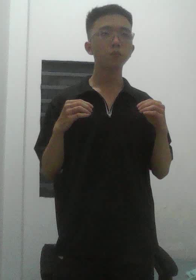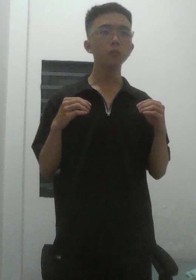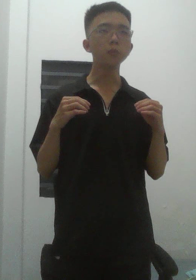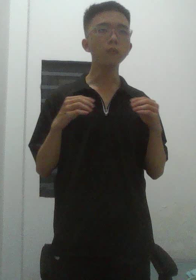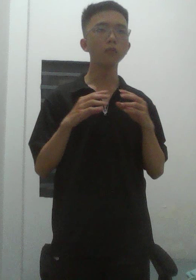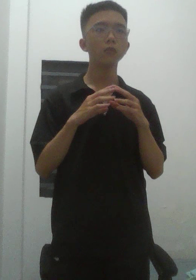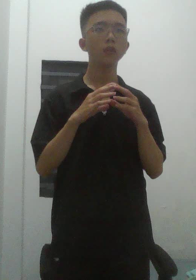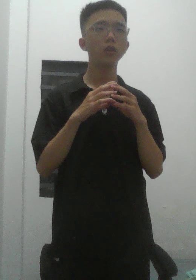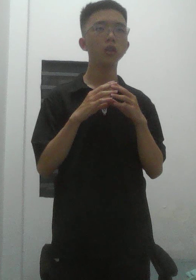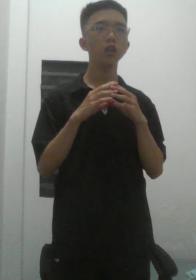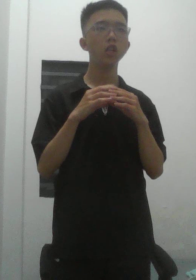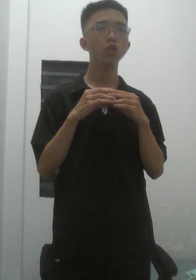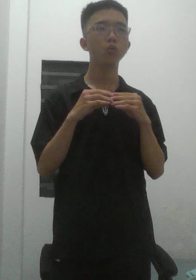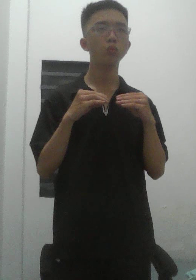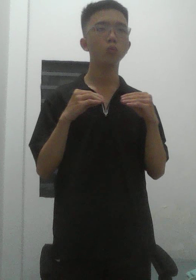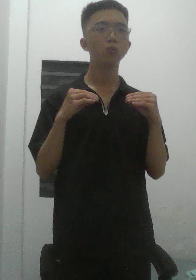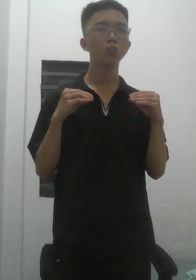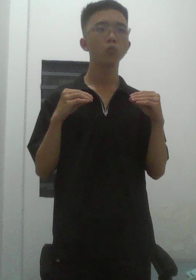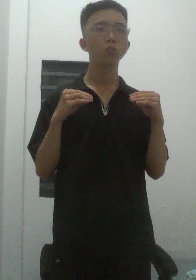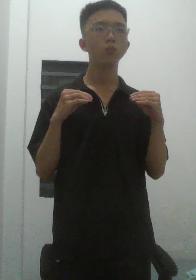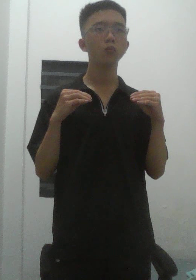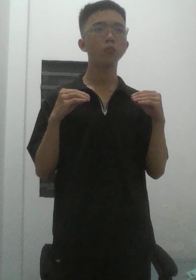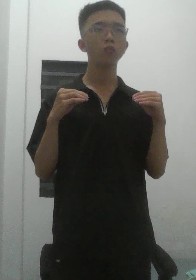nhieu